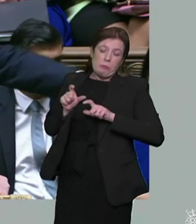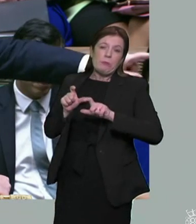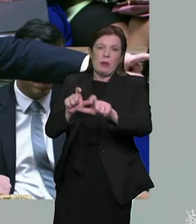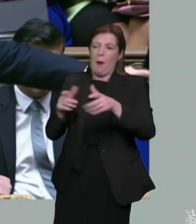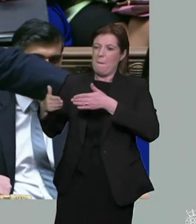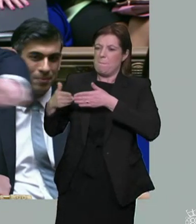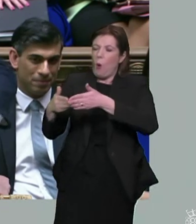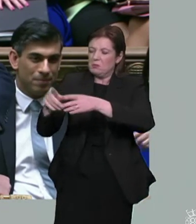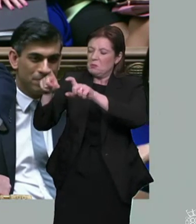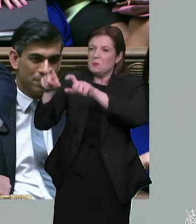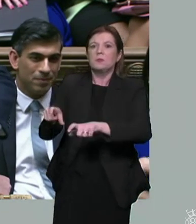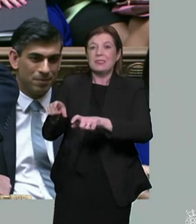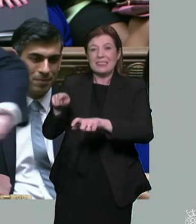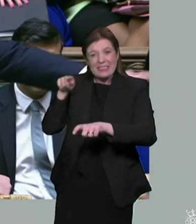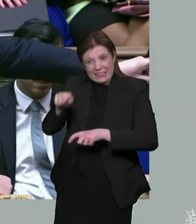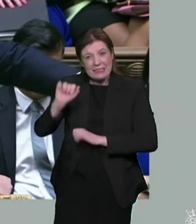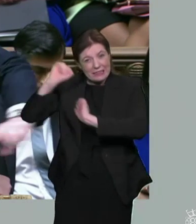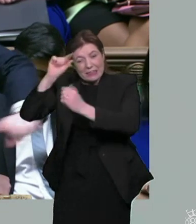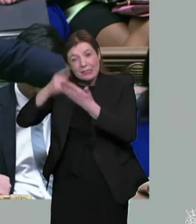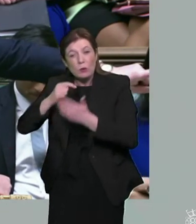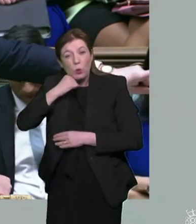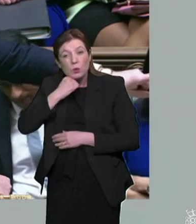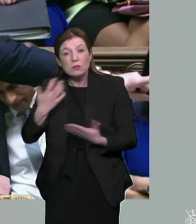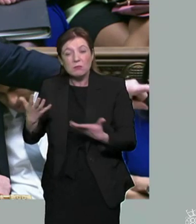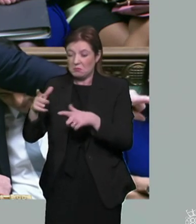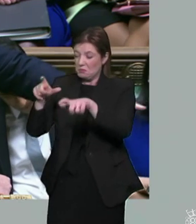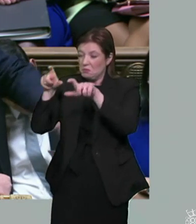That is the reality.